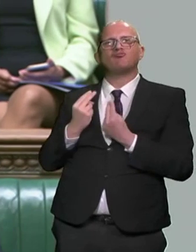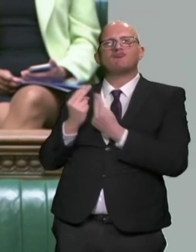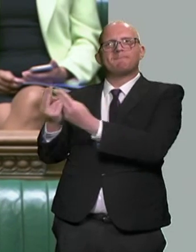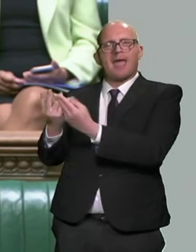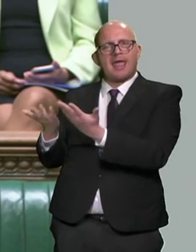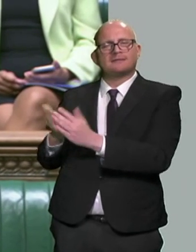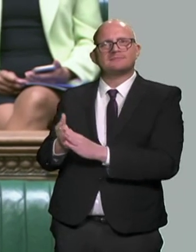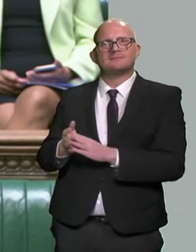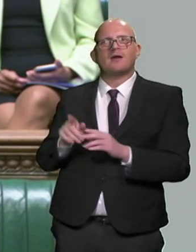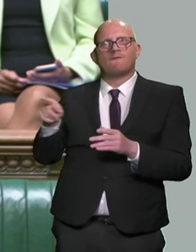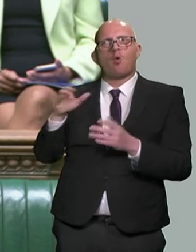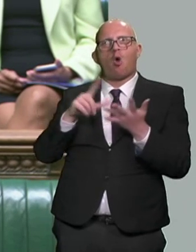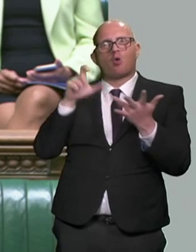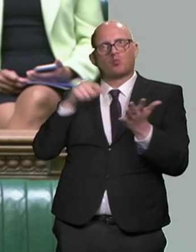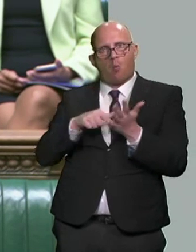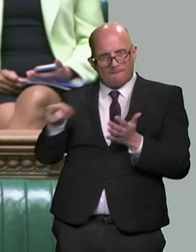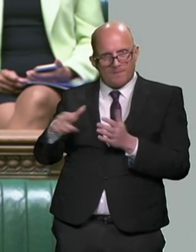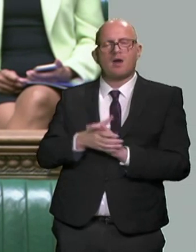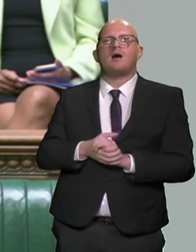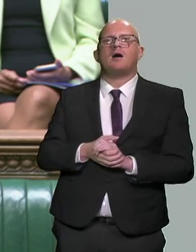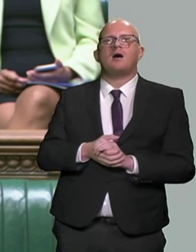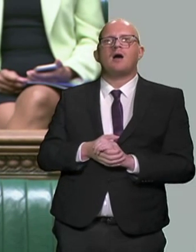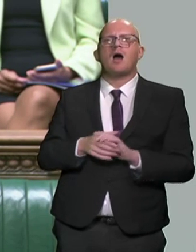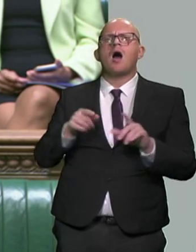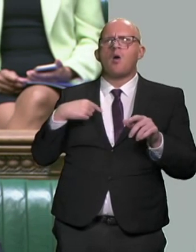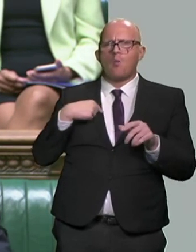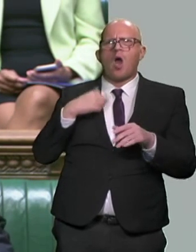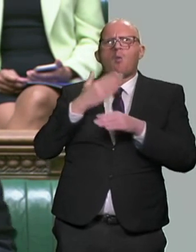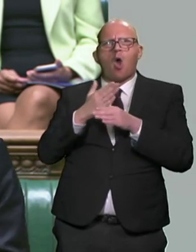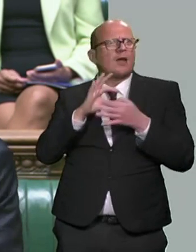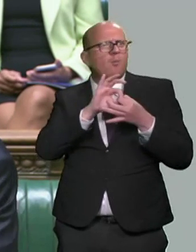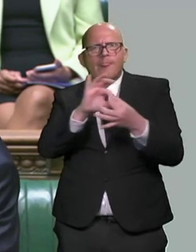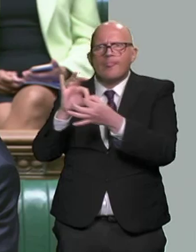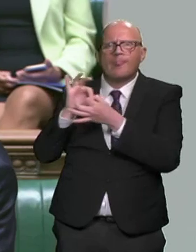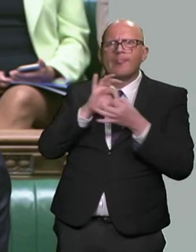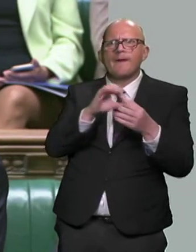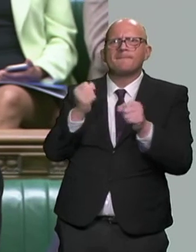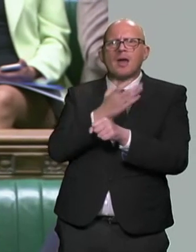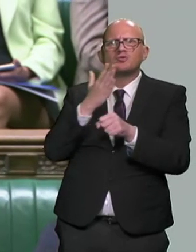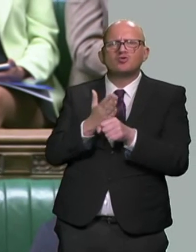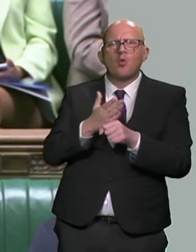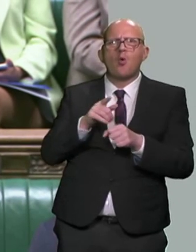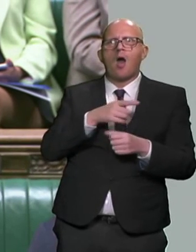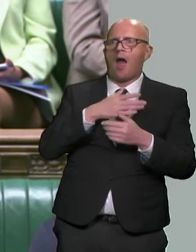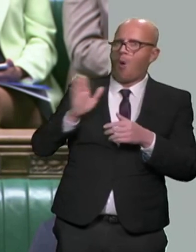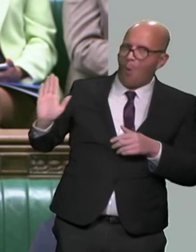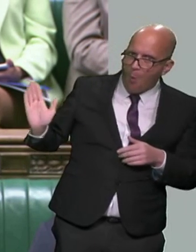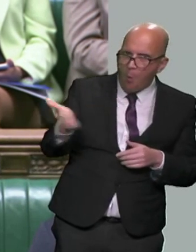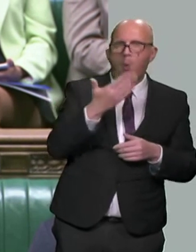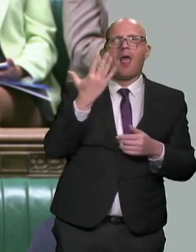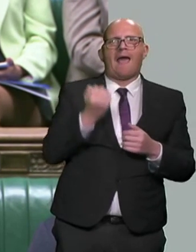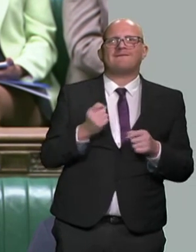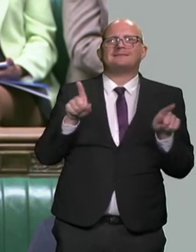For the remainder, we are working with BEIS and the industry to ensure that all those people get the same benefit as well.